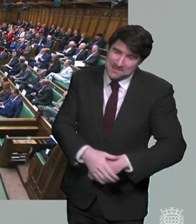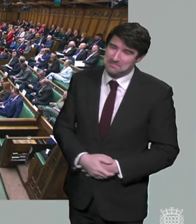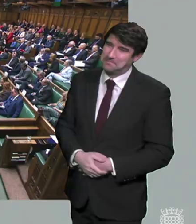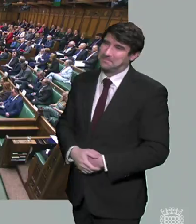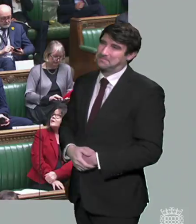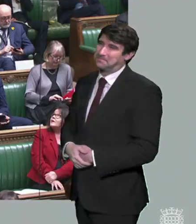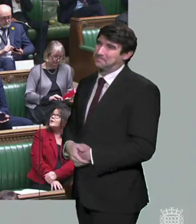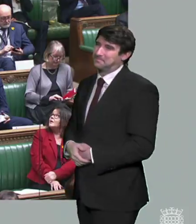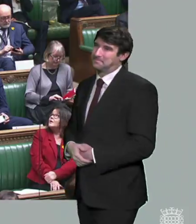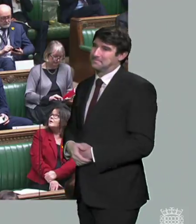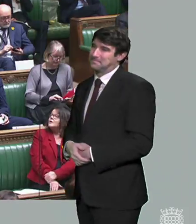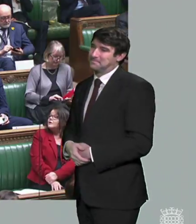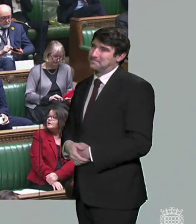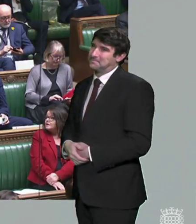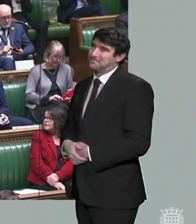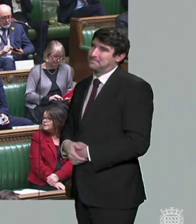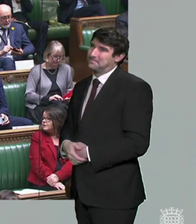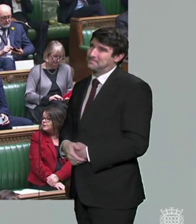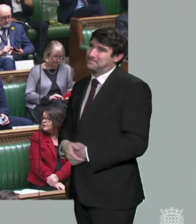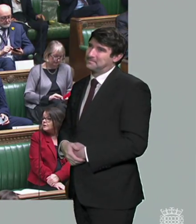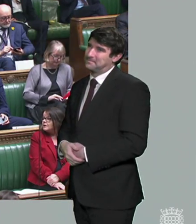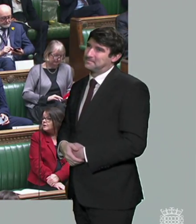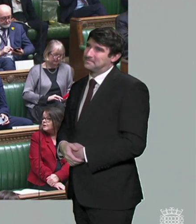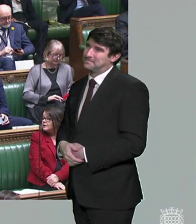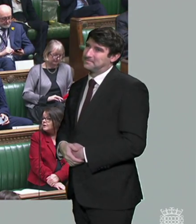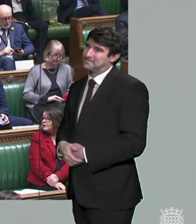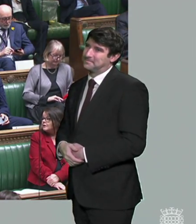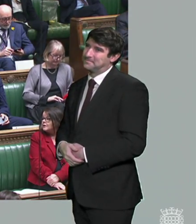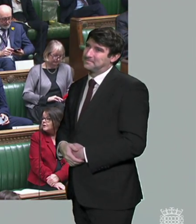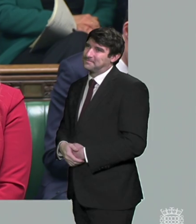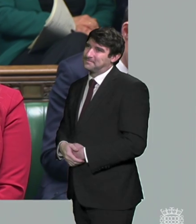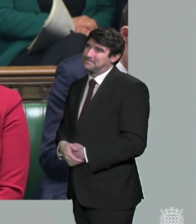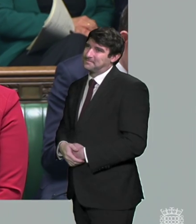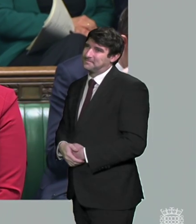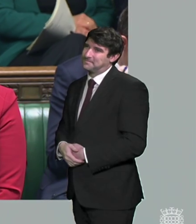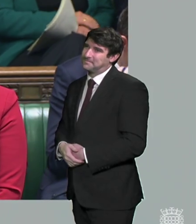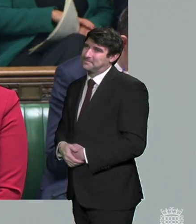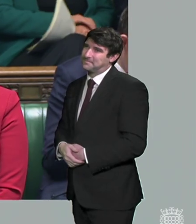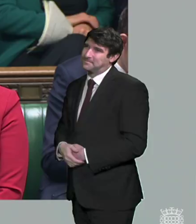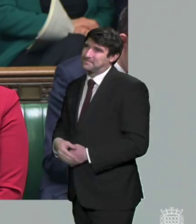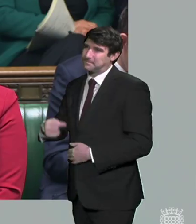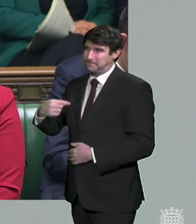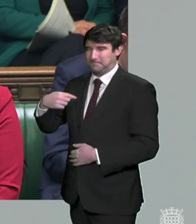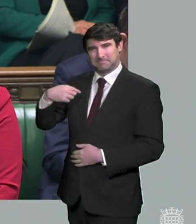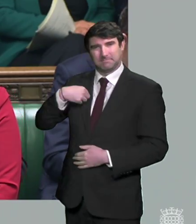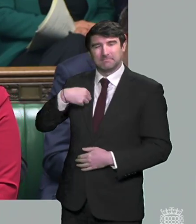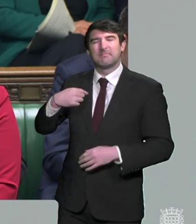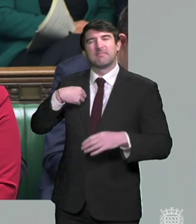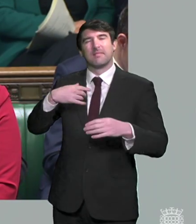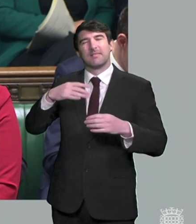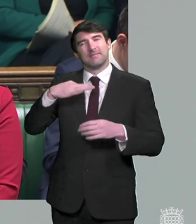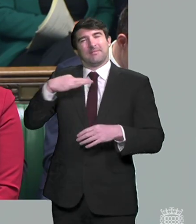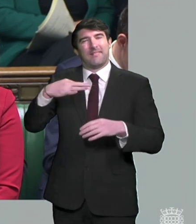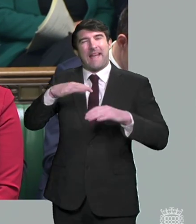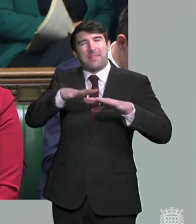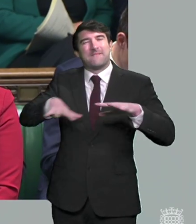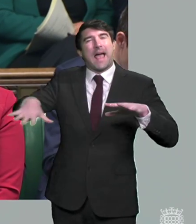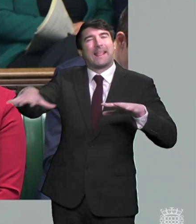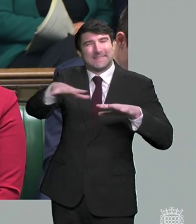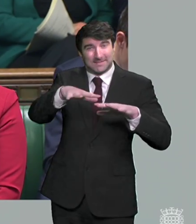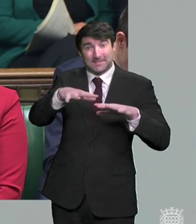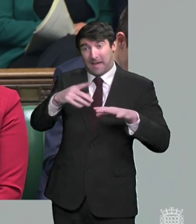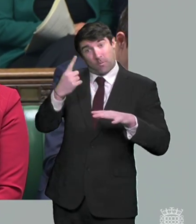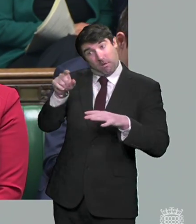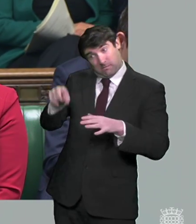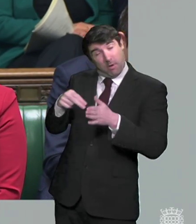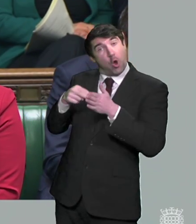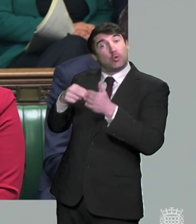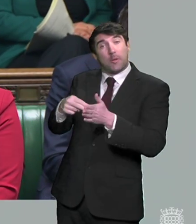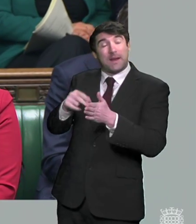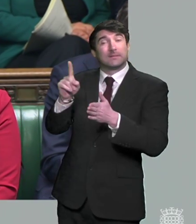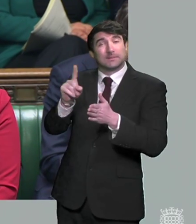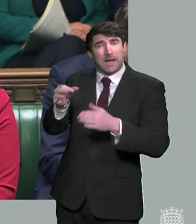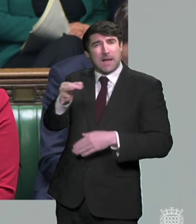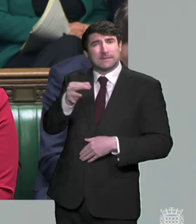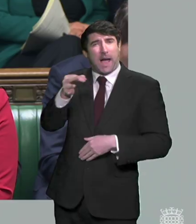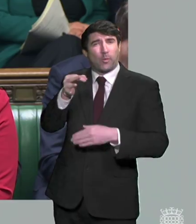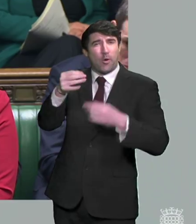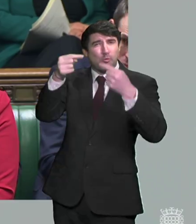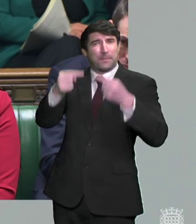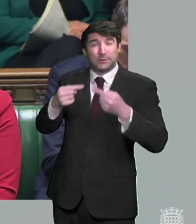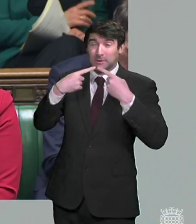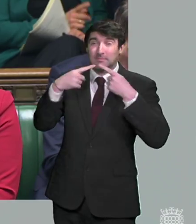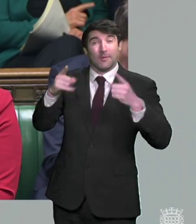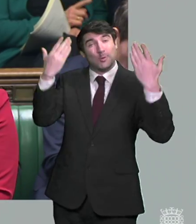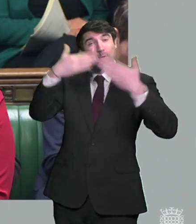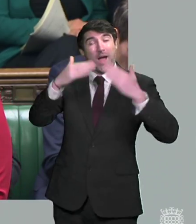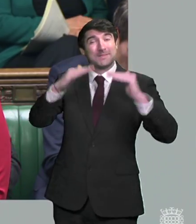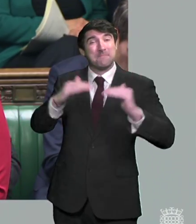Dydd gŵyl Dewi hapus i bawb. Will the Minister please join me in congratulating Mountain Ash in my constituency on being shortlisted for the Let’s Celebrate Towns competition, which is being announced here in Parliament this evening?